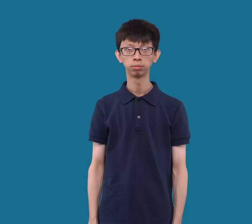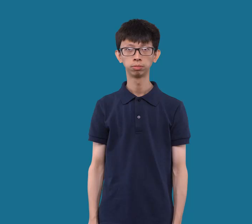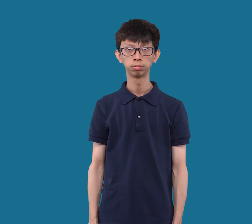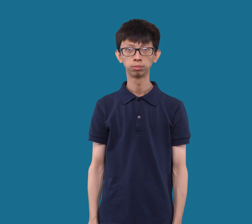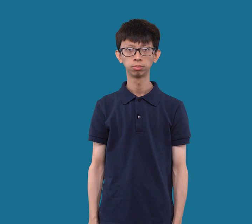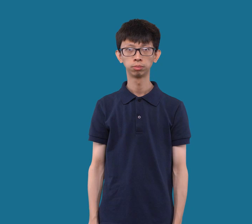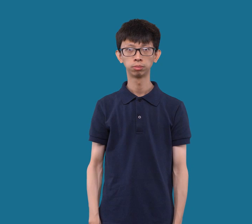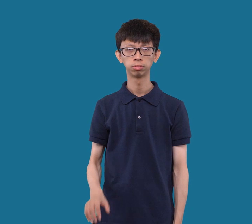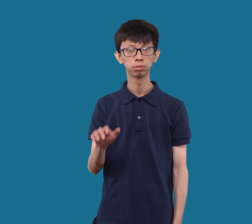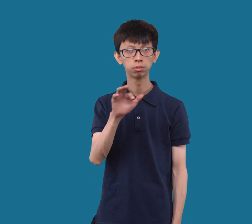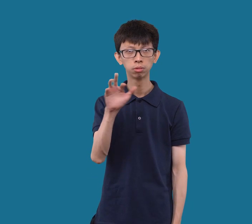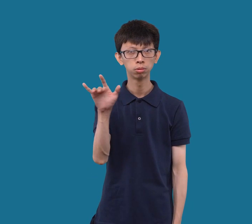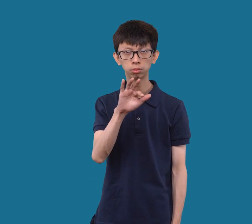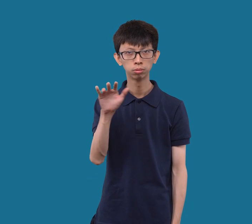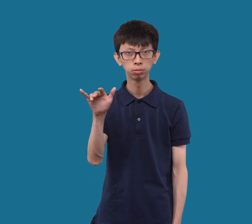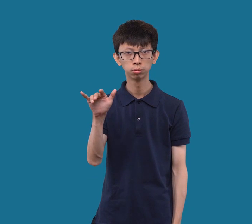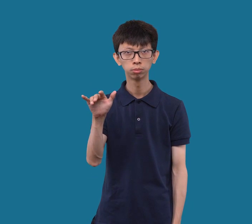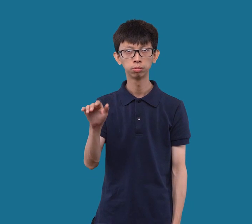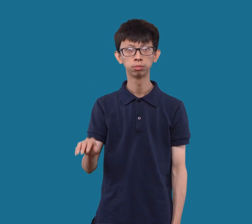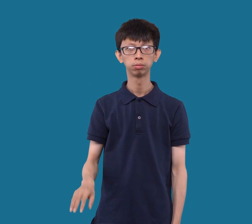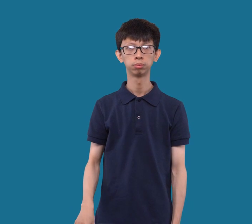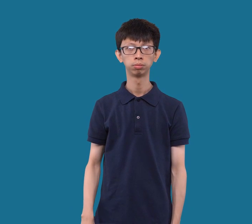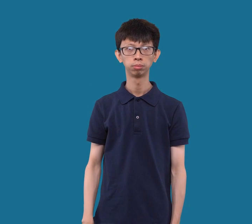chữ